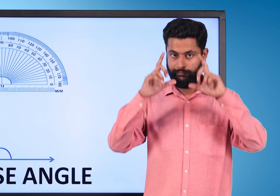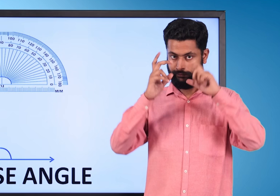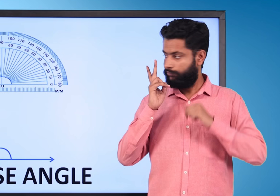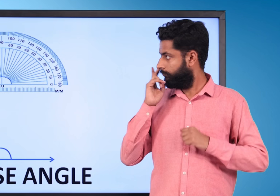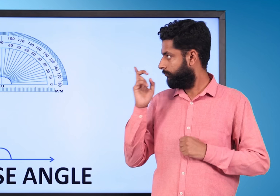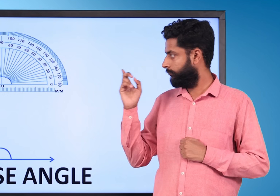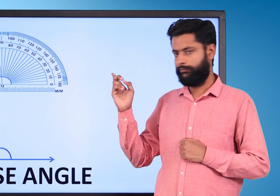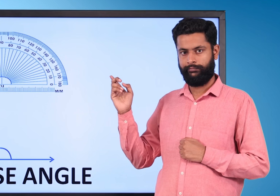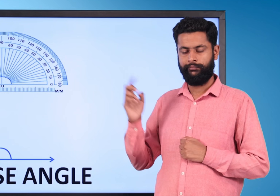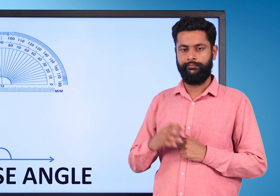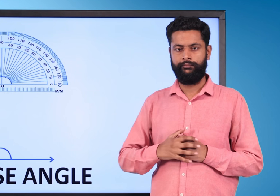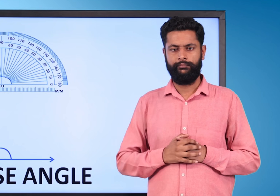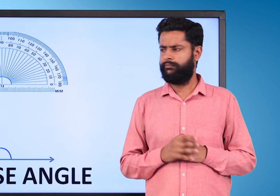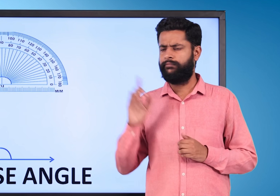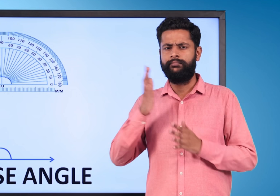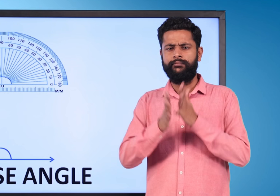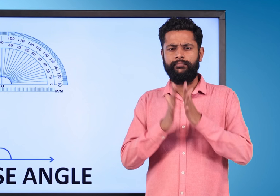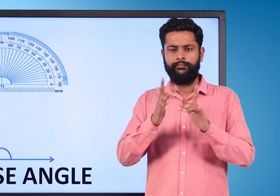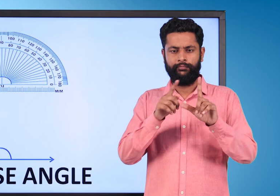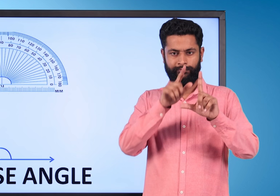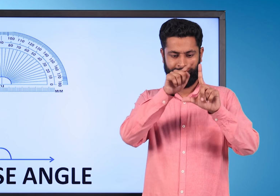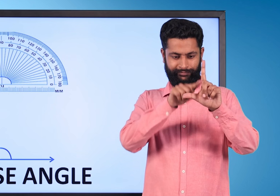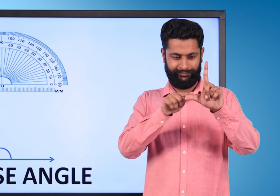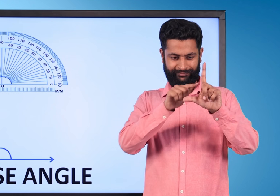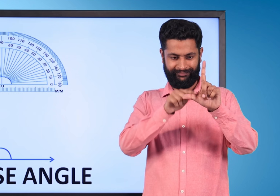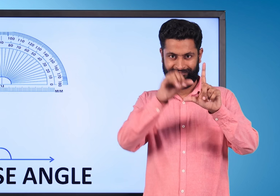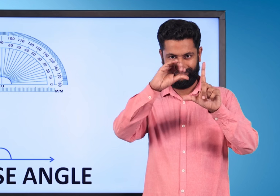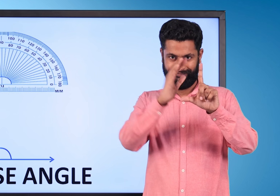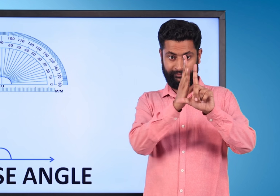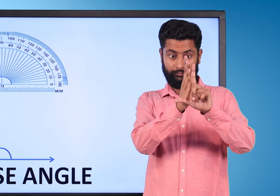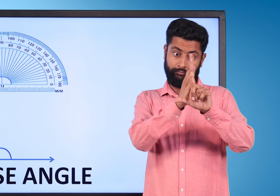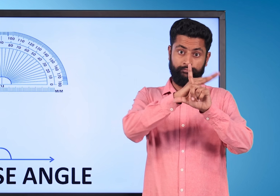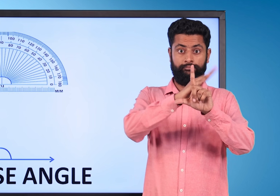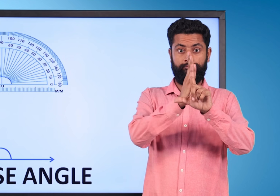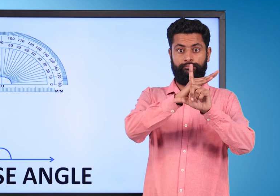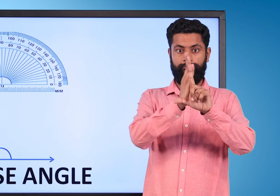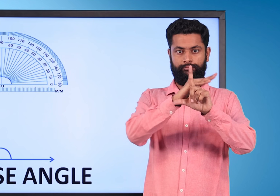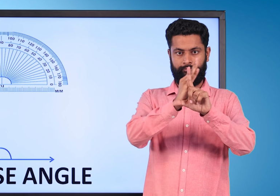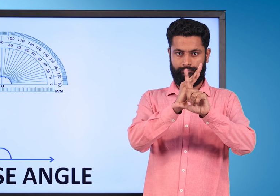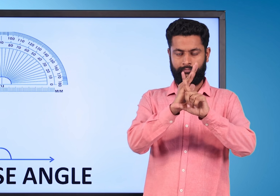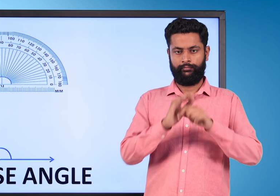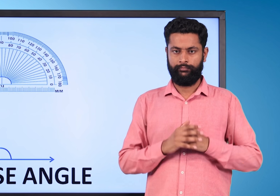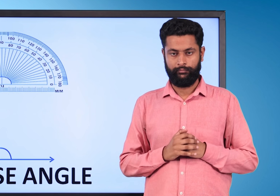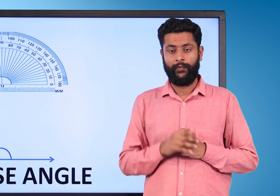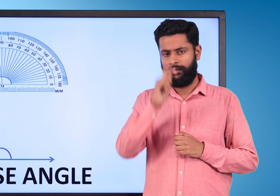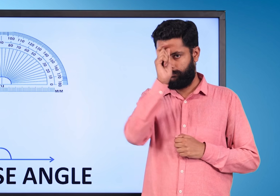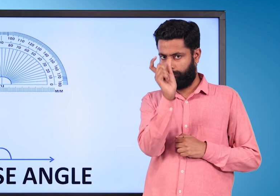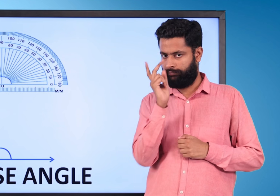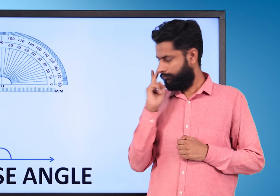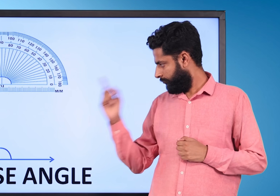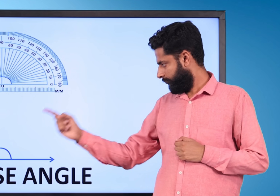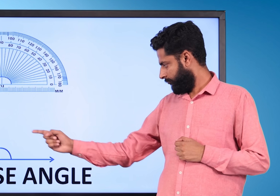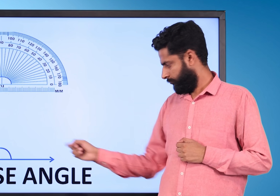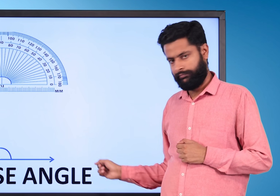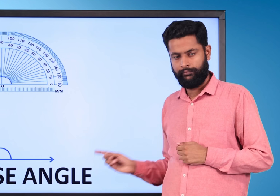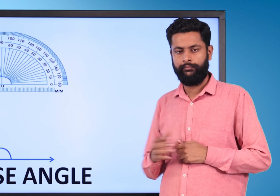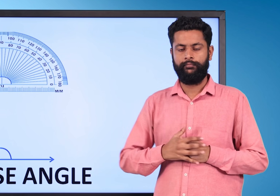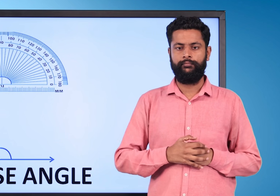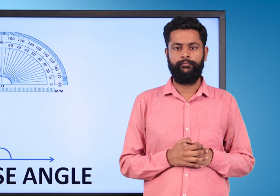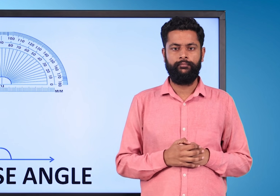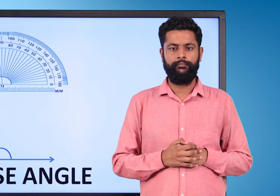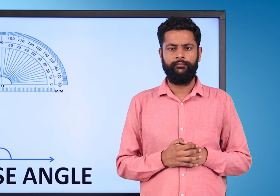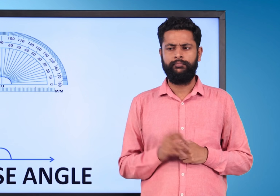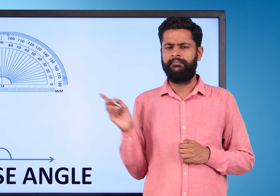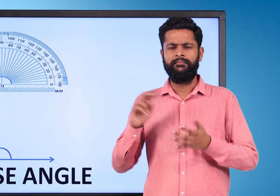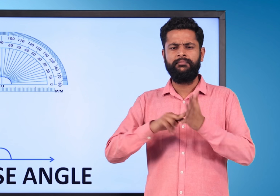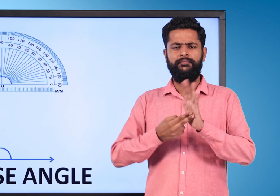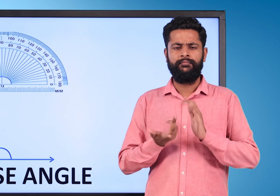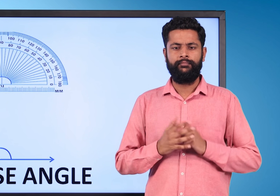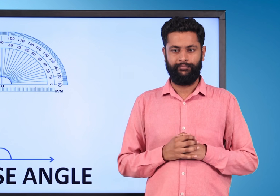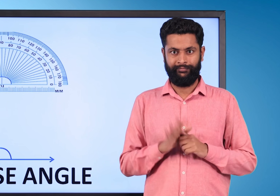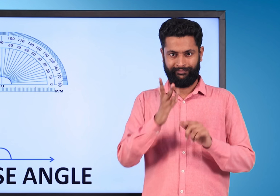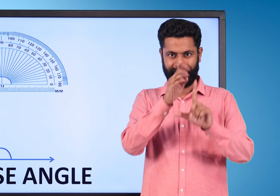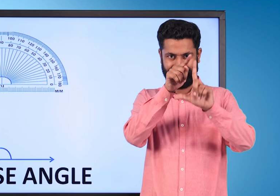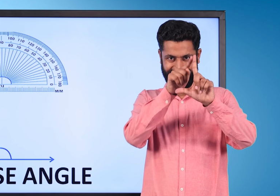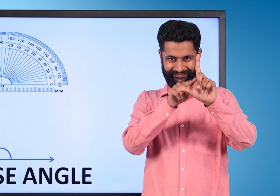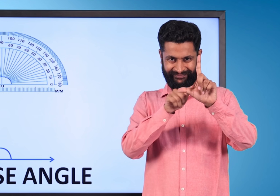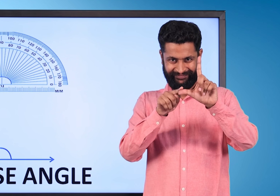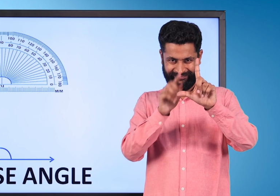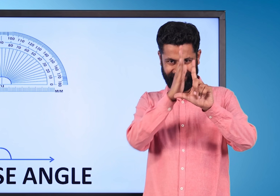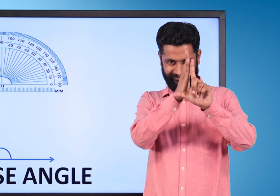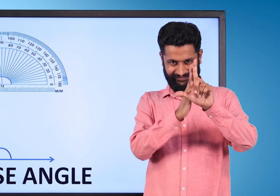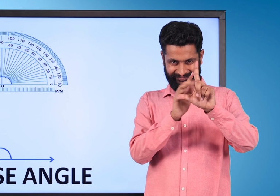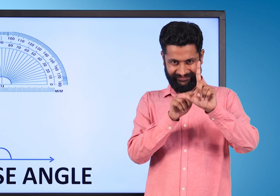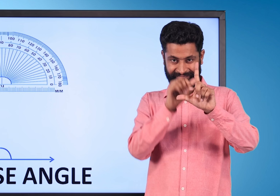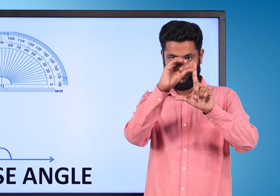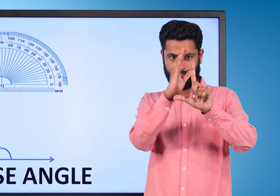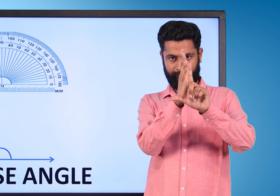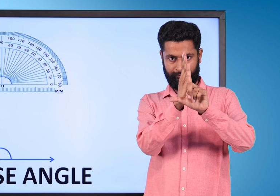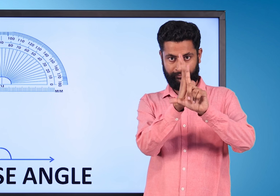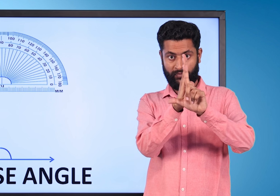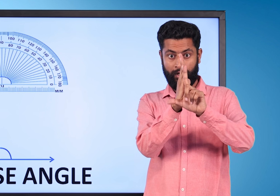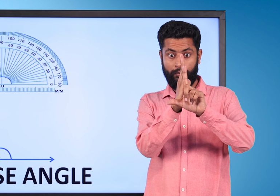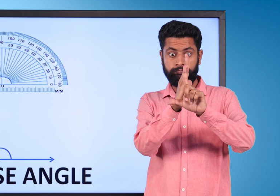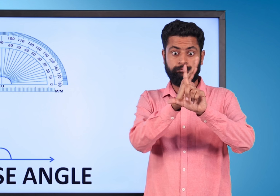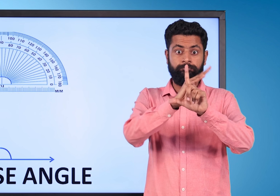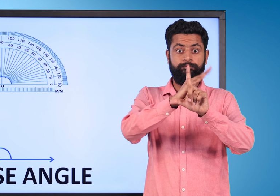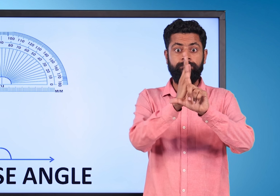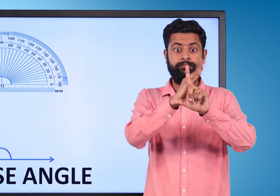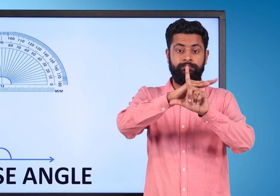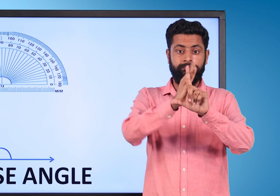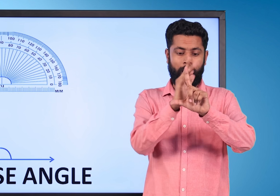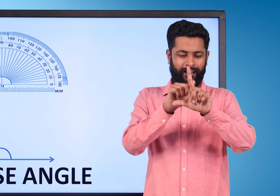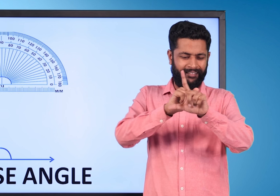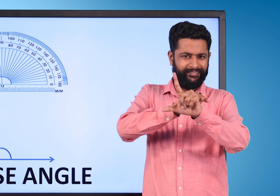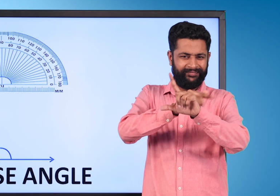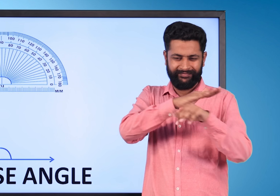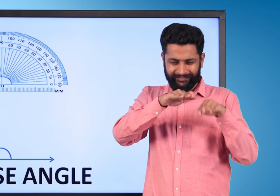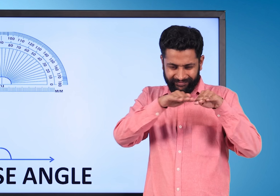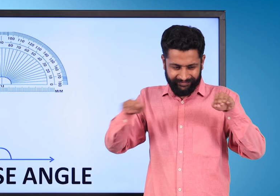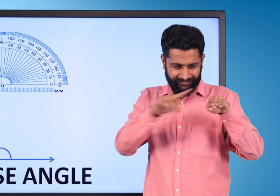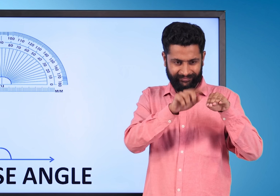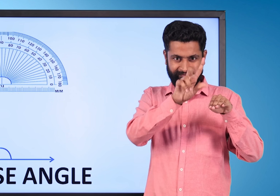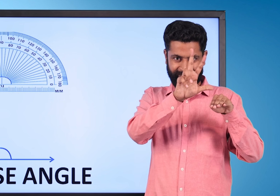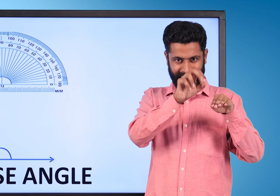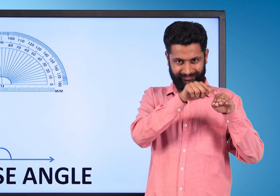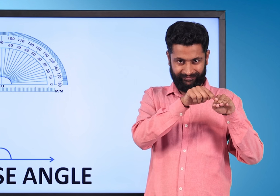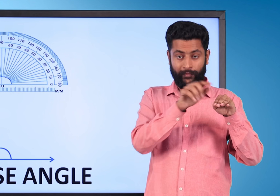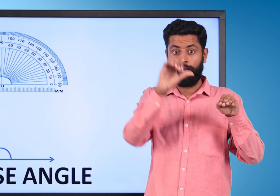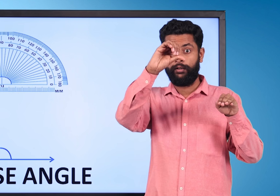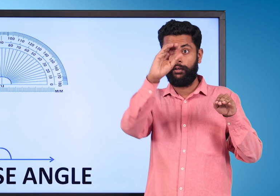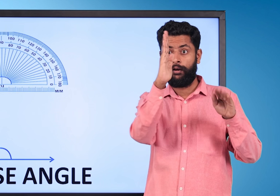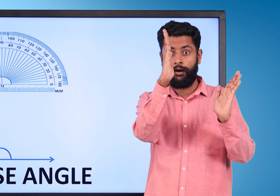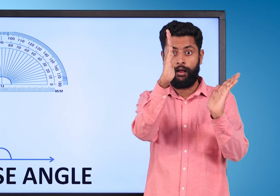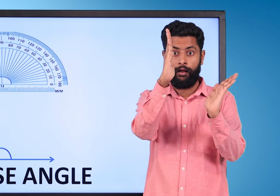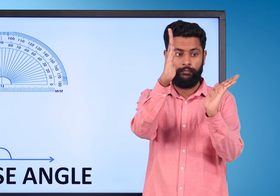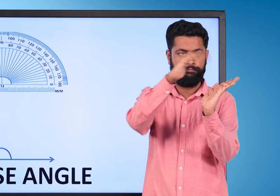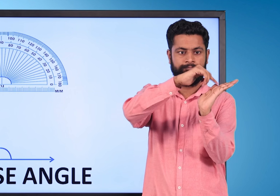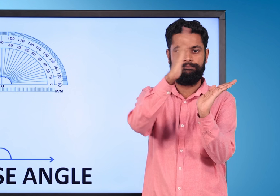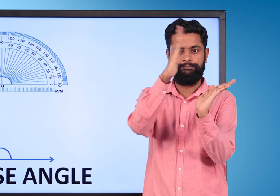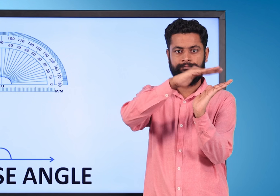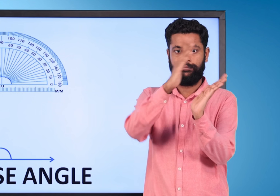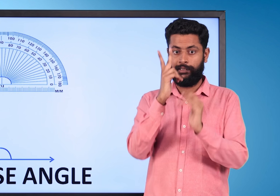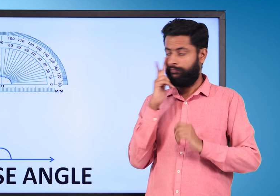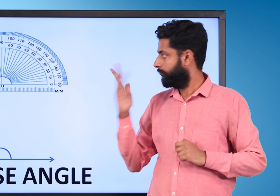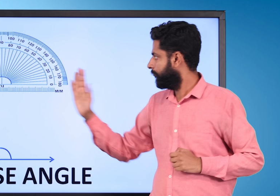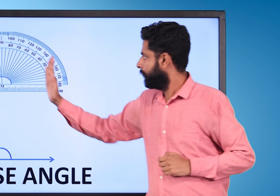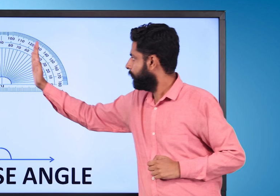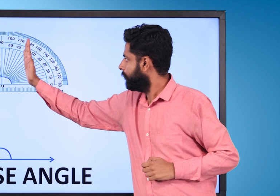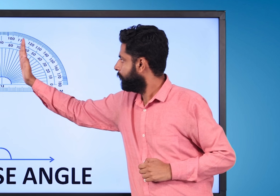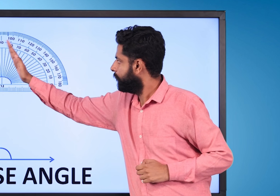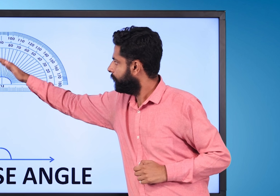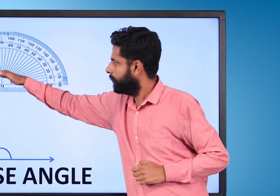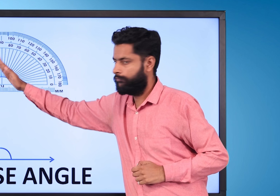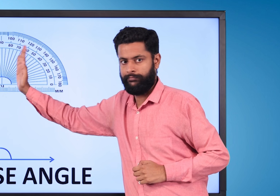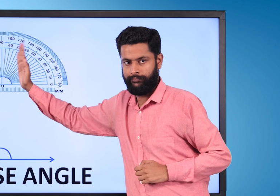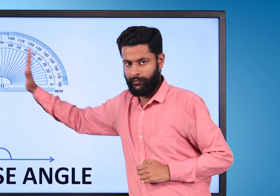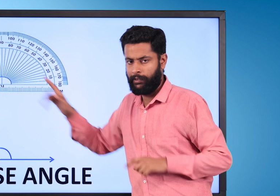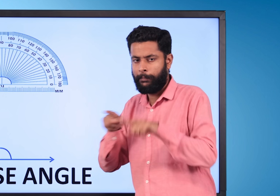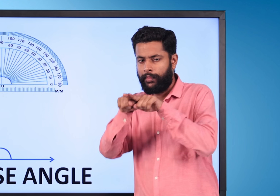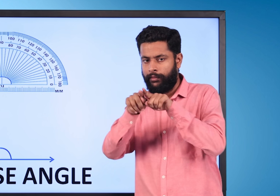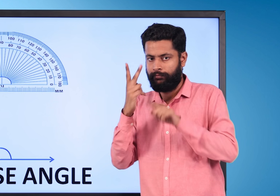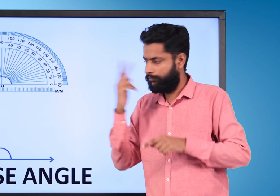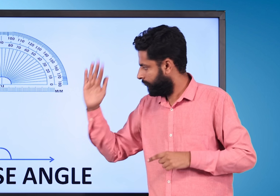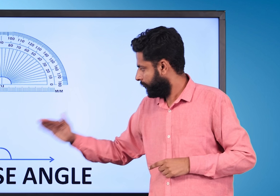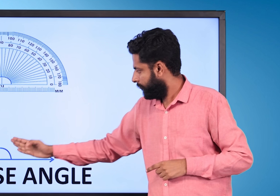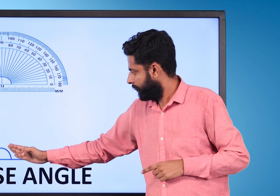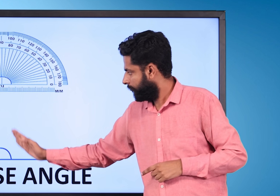This sign means obtuse angle. An angle is obtuse if its measure is greater than that of a right angle and less than a straight angle, i.e. between 90 and 180 degrees. For example,